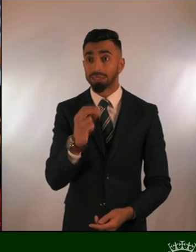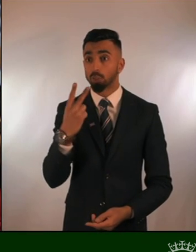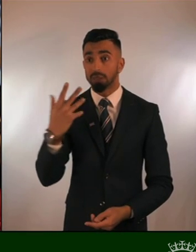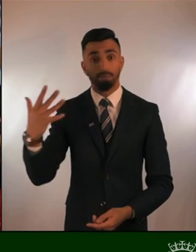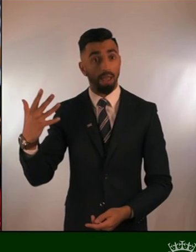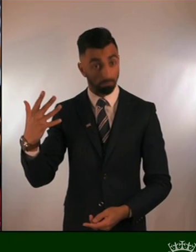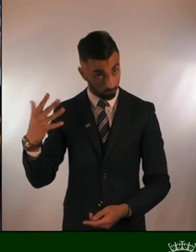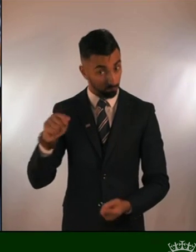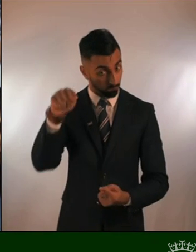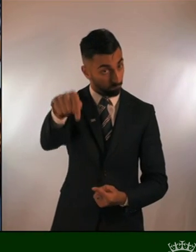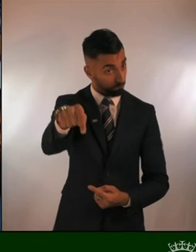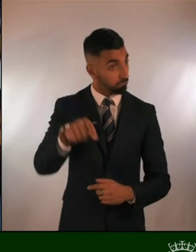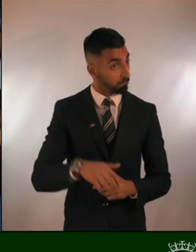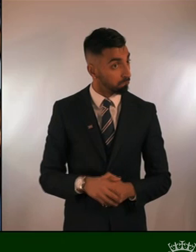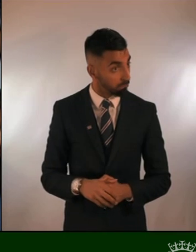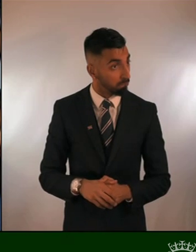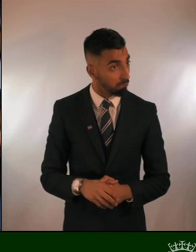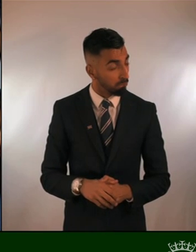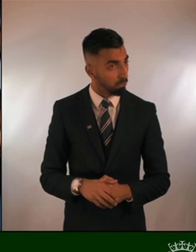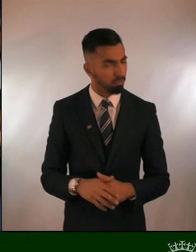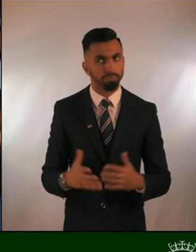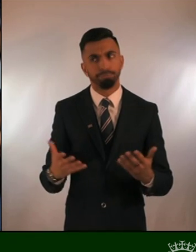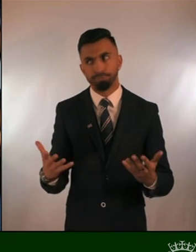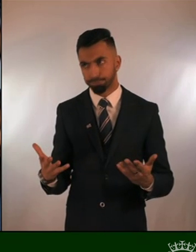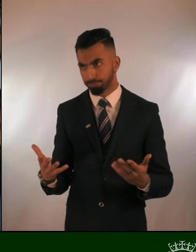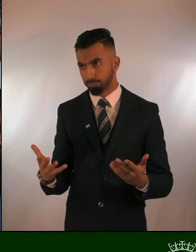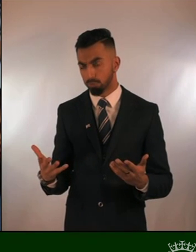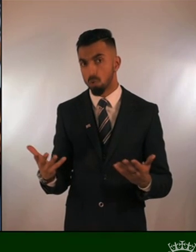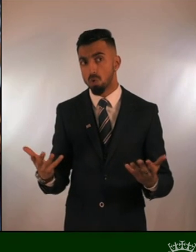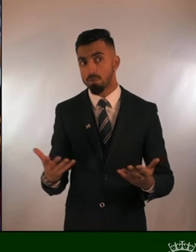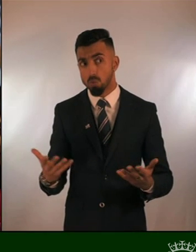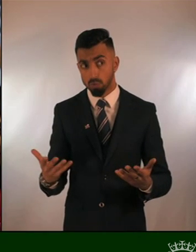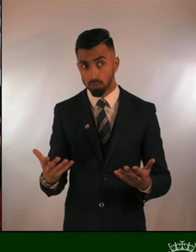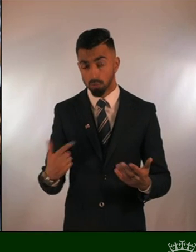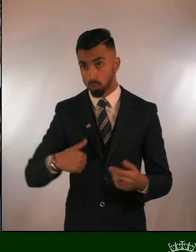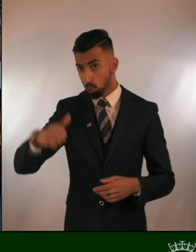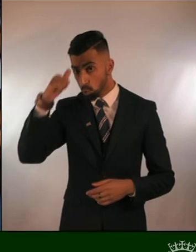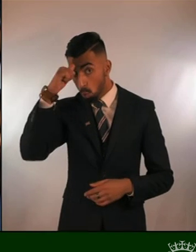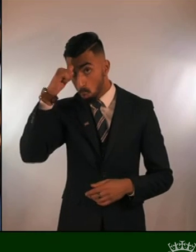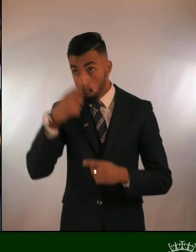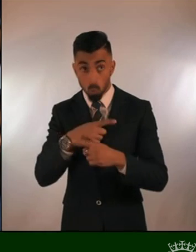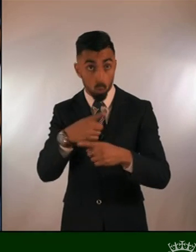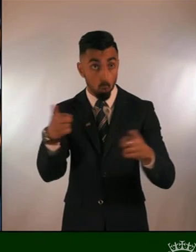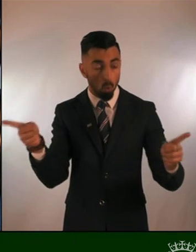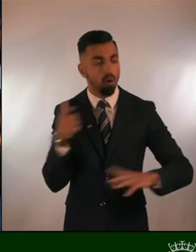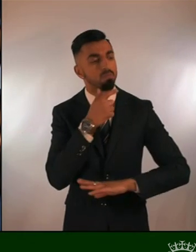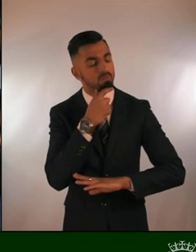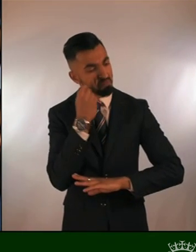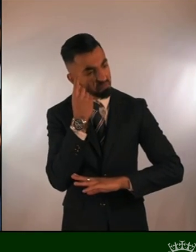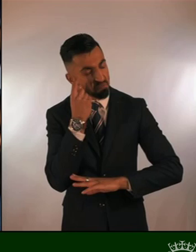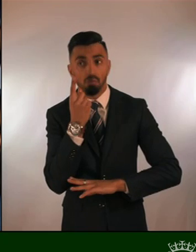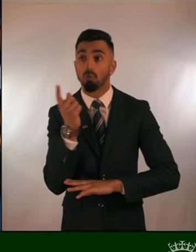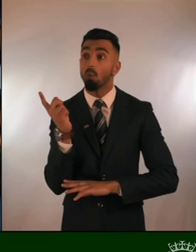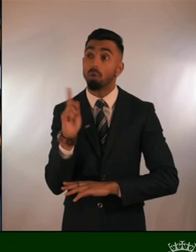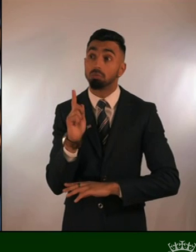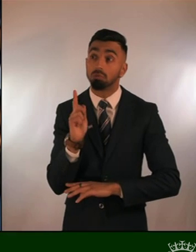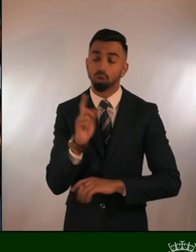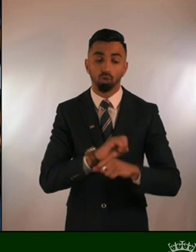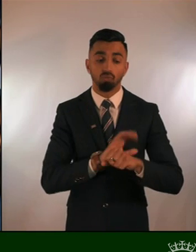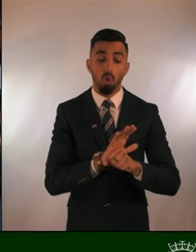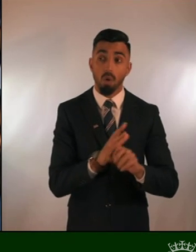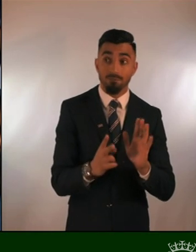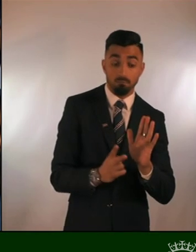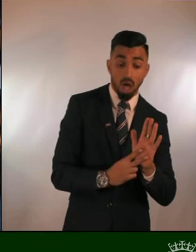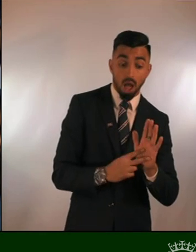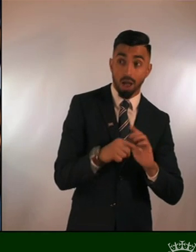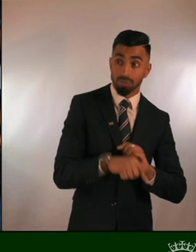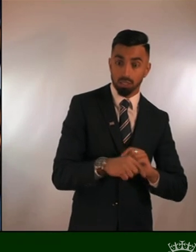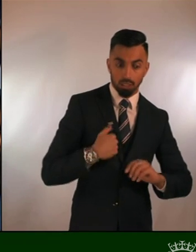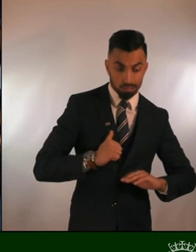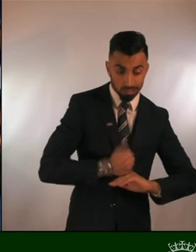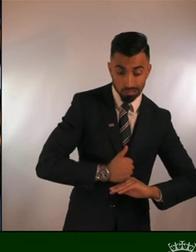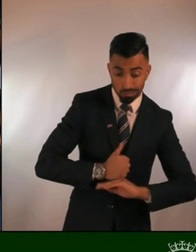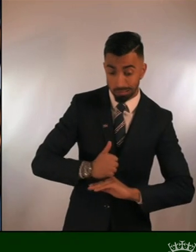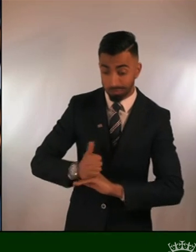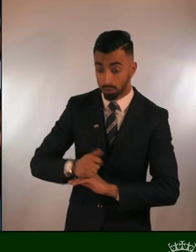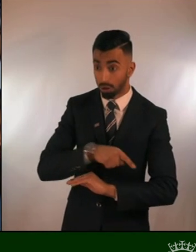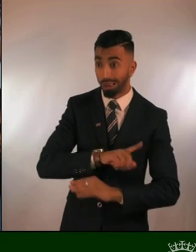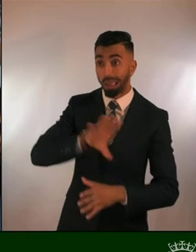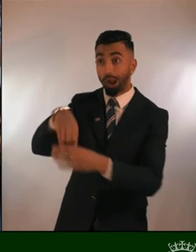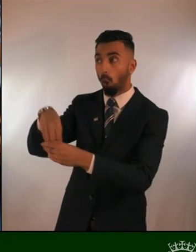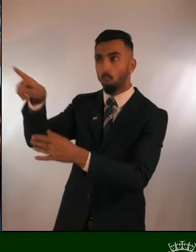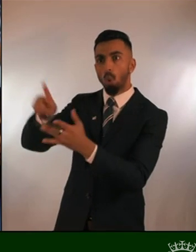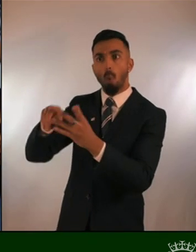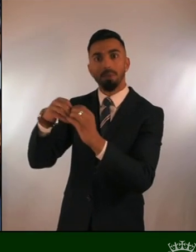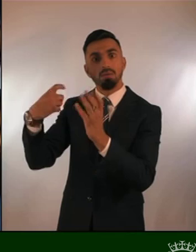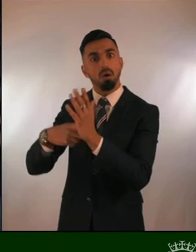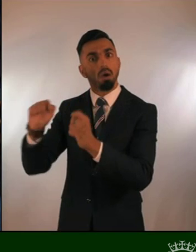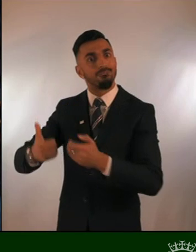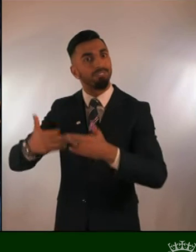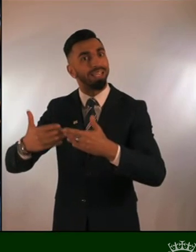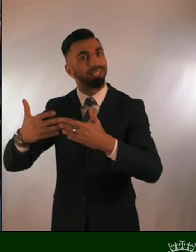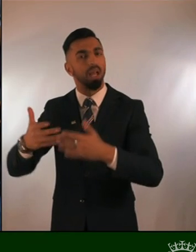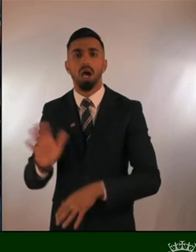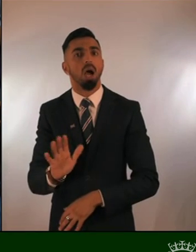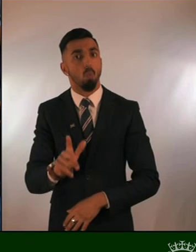I am sure the House will understand that, given how urgently we have developed our economic response to the coronavirus, that package of measures has not yet been captured in the fiscal forecasts, and nor have the fiscal impacts of the Bank’s actions.